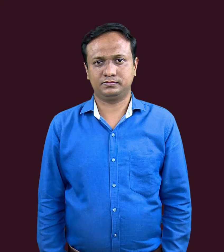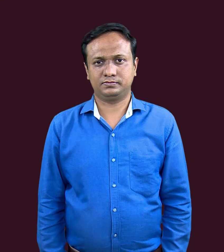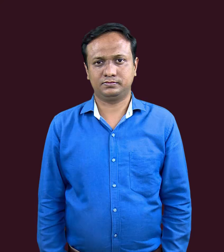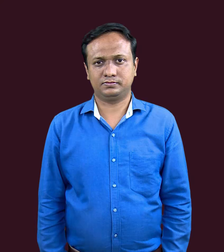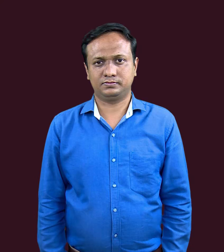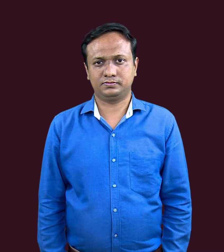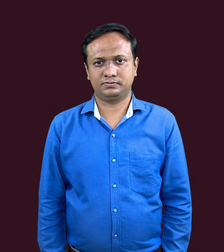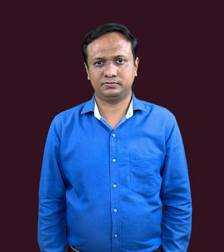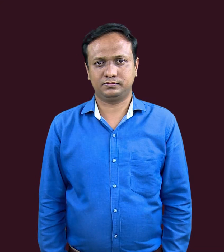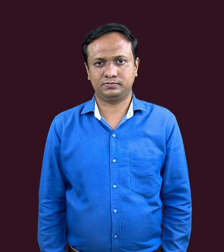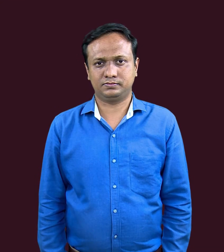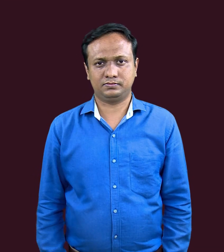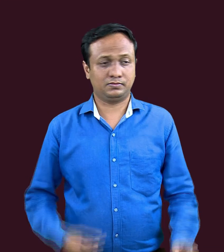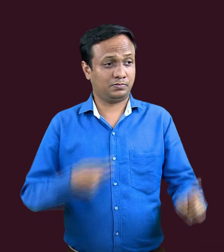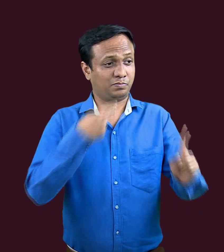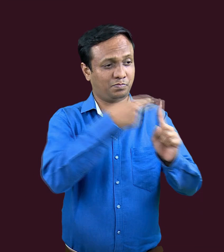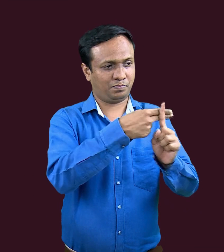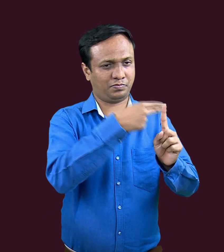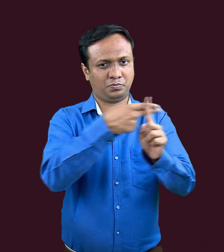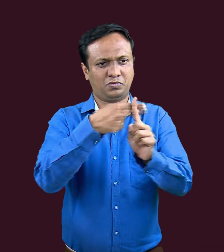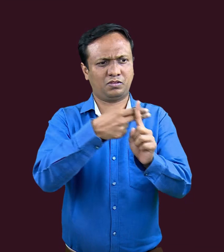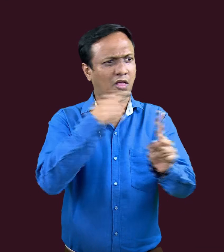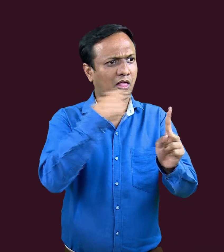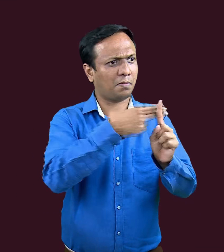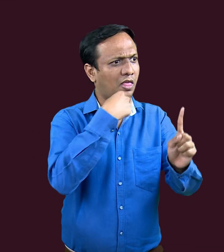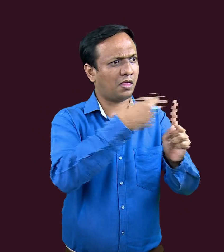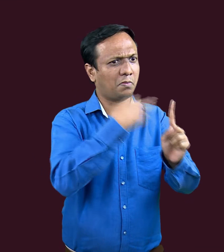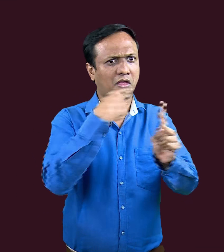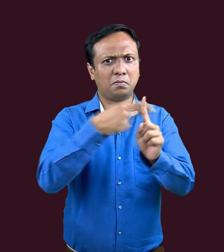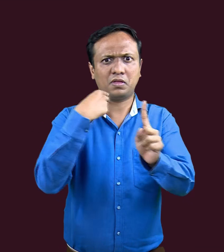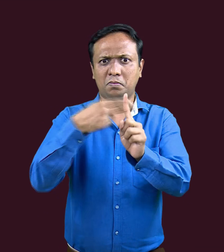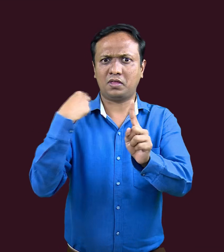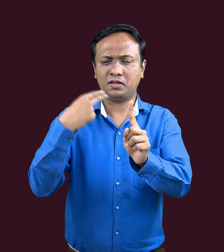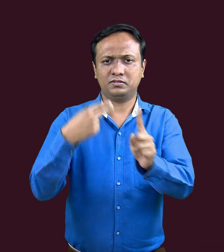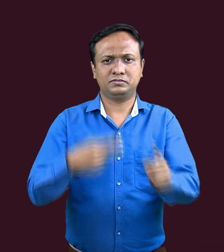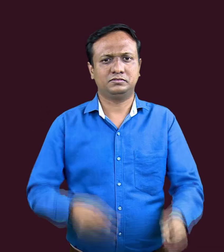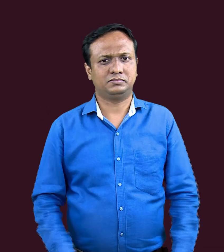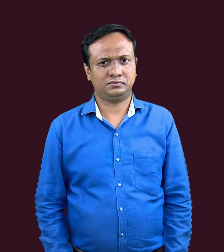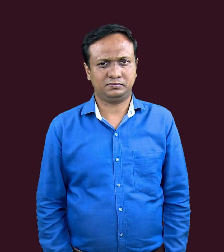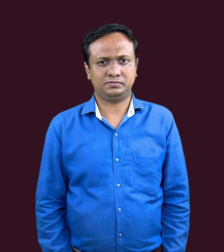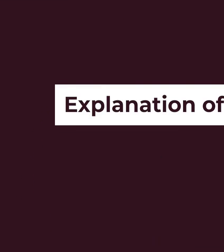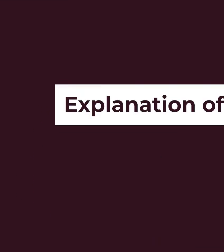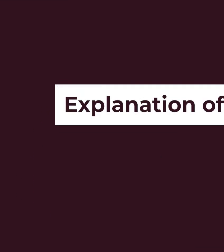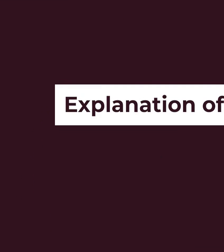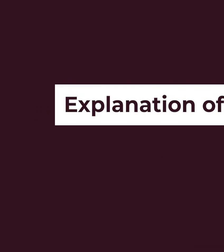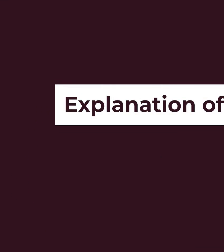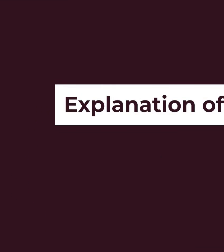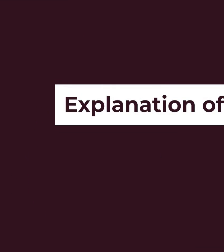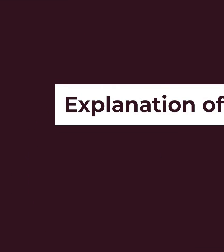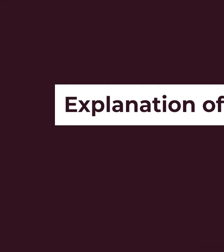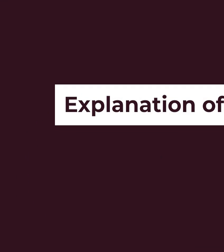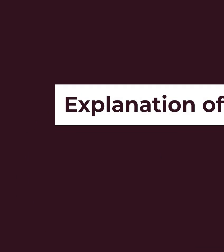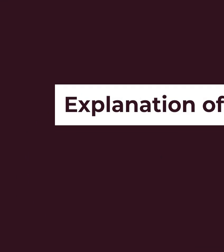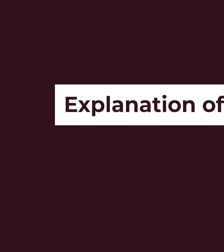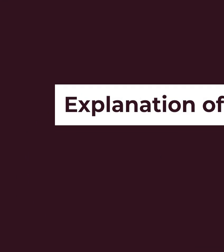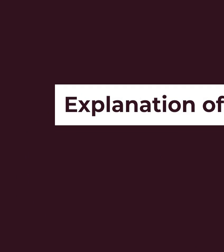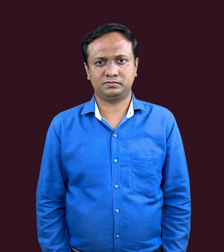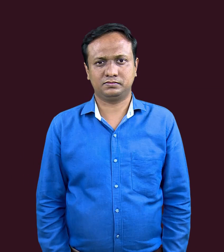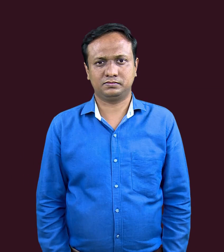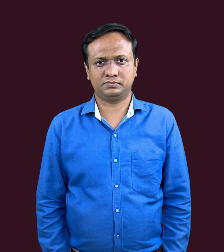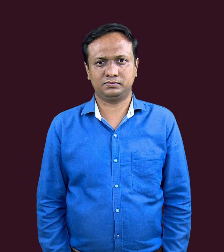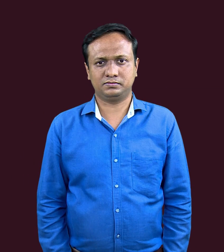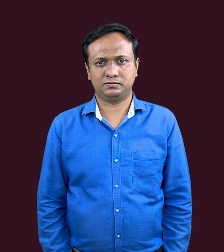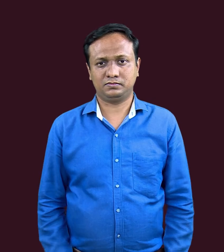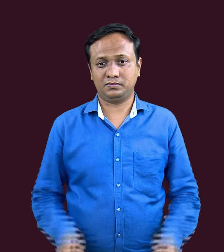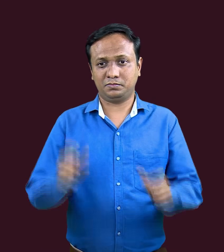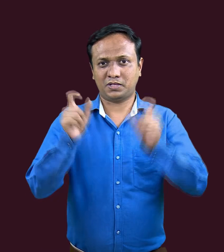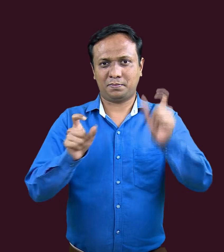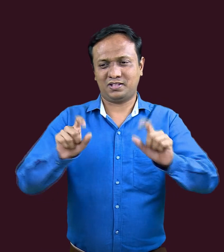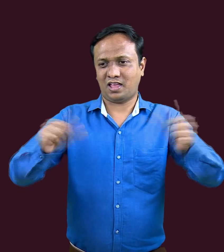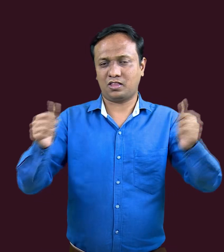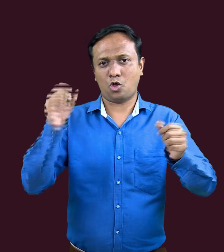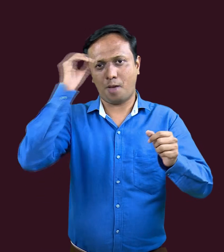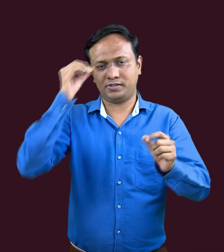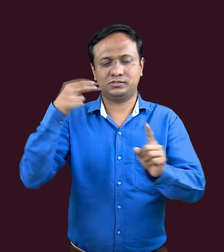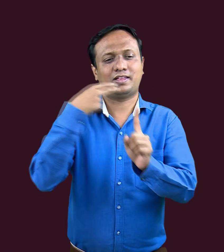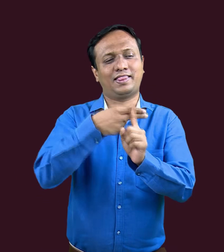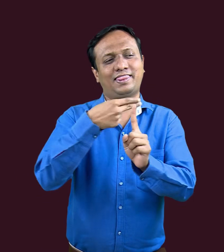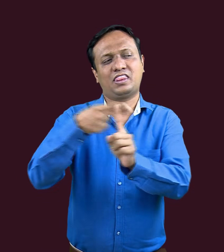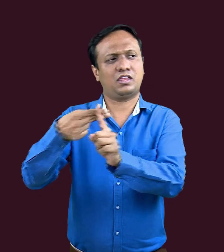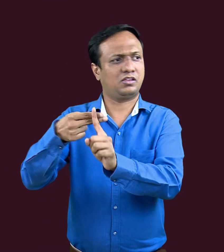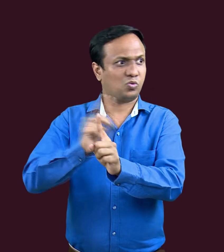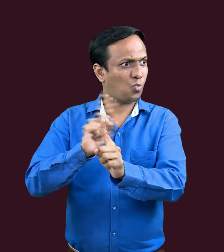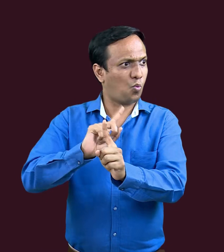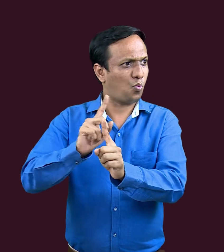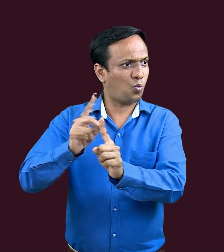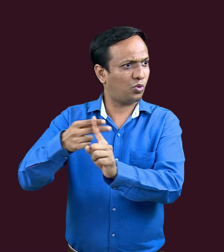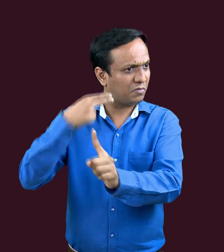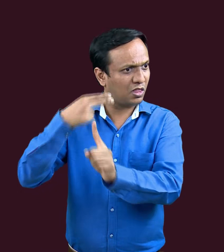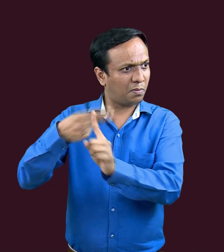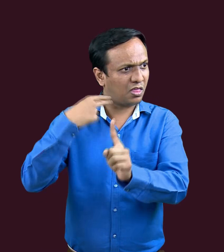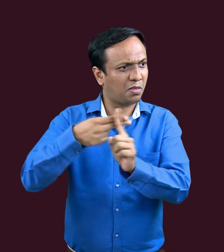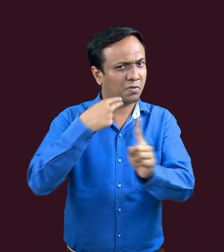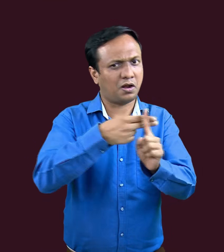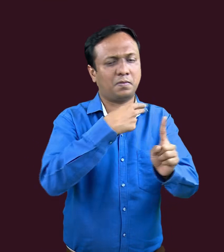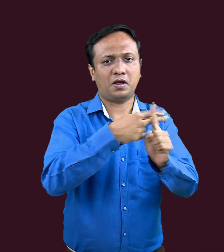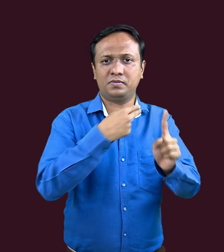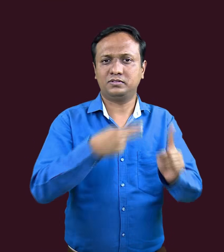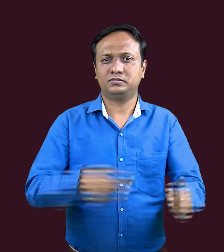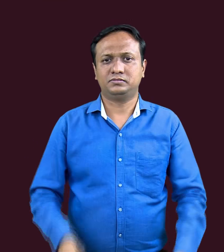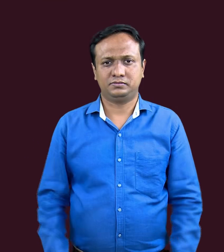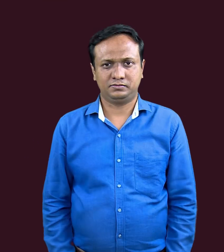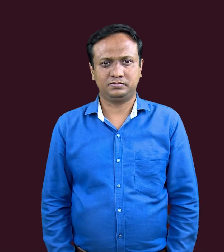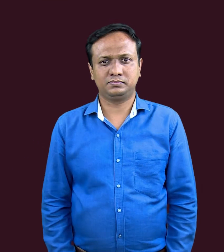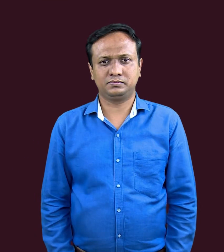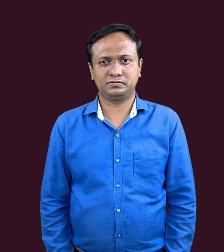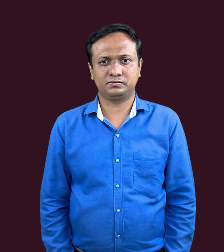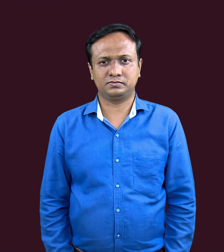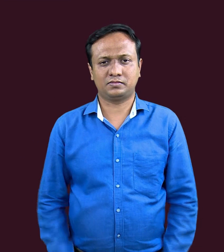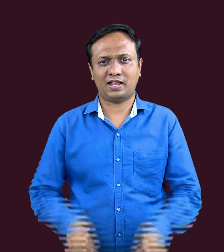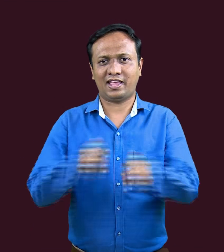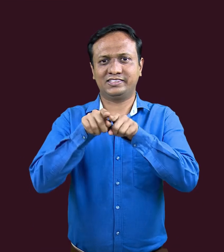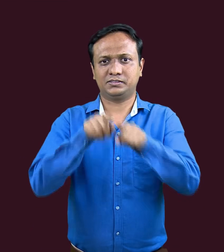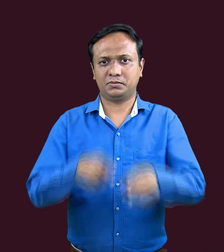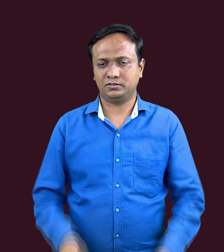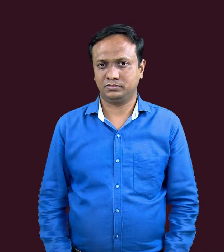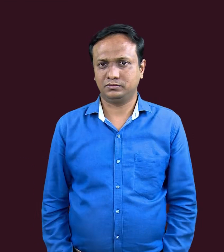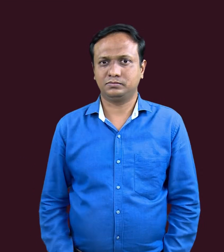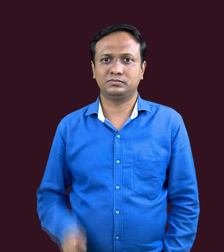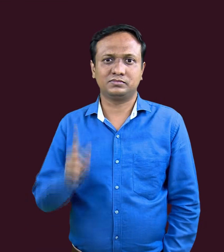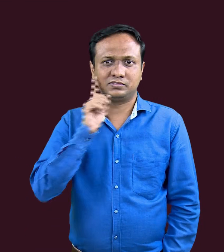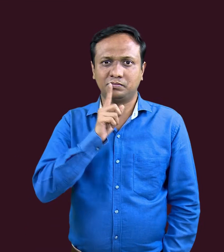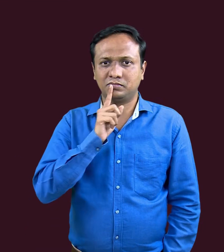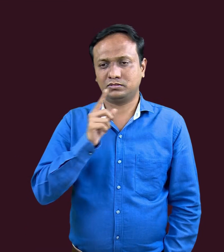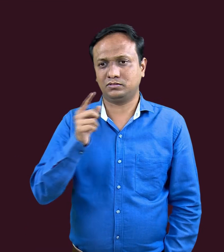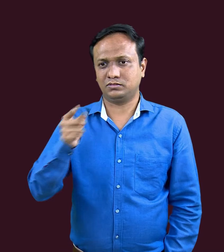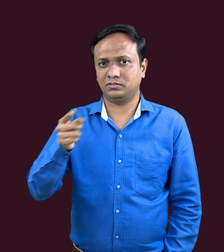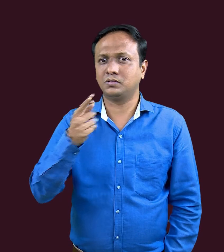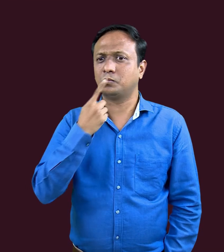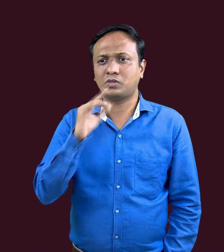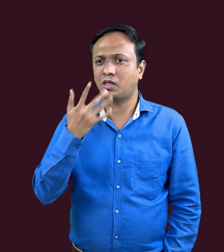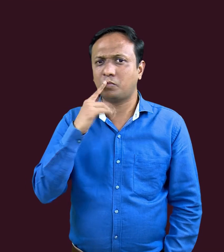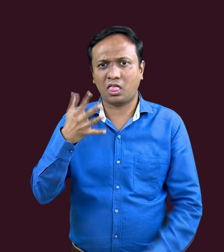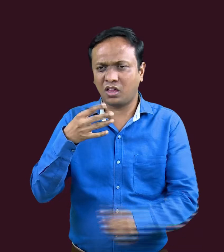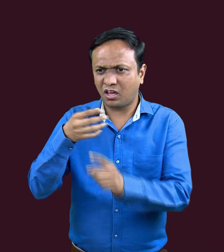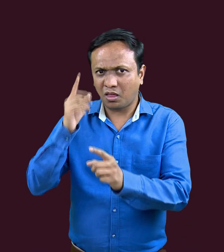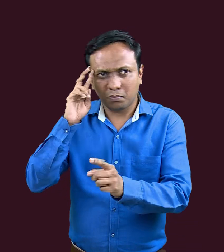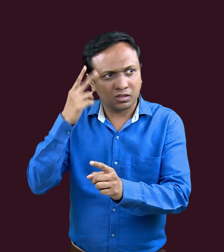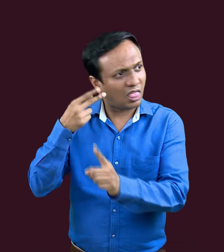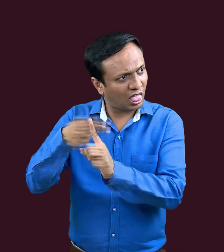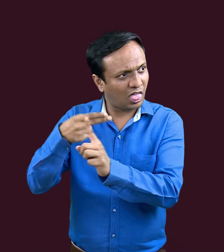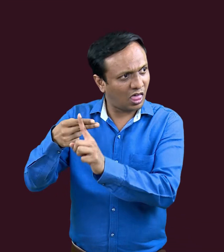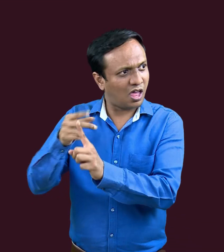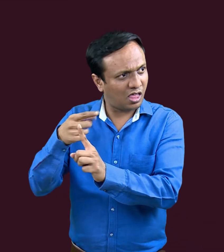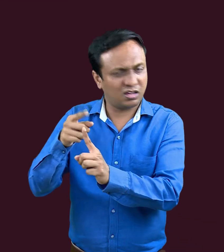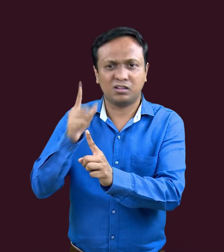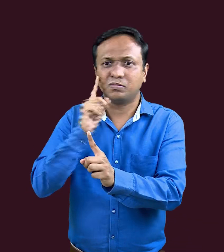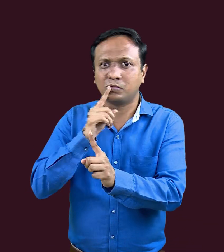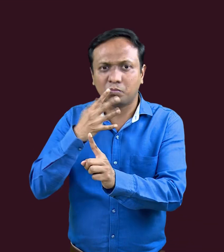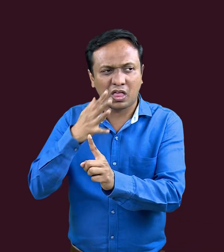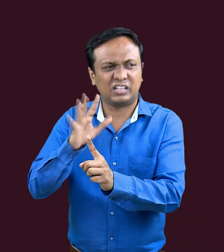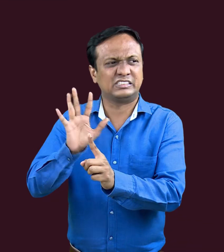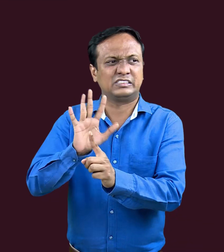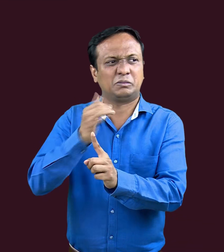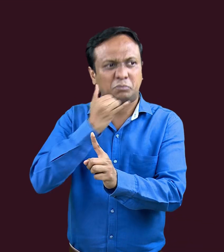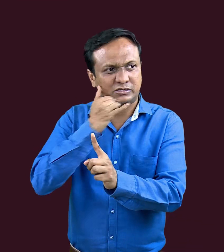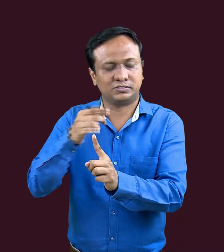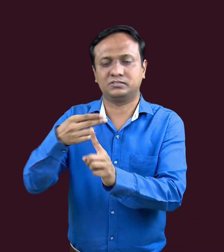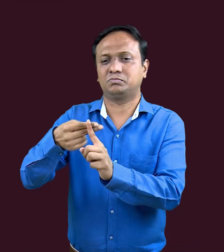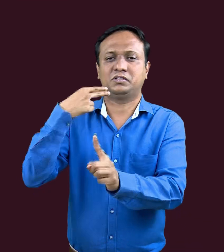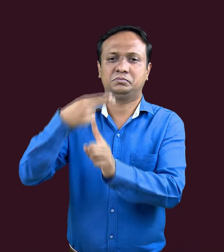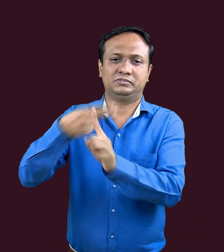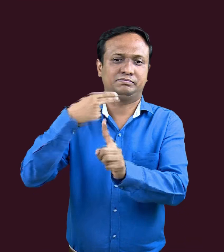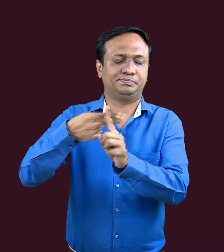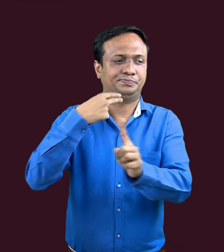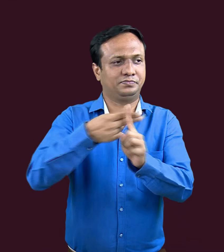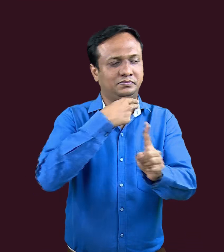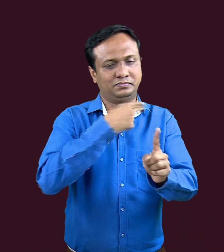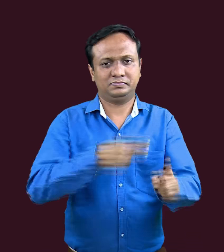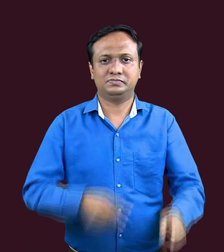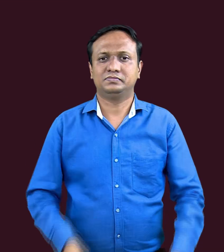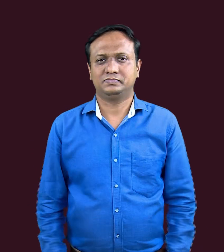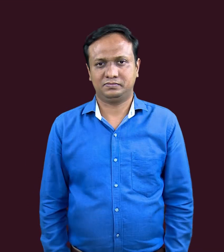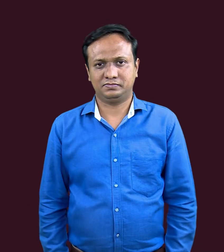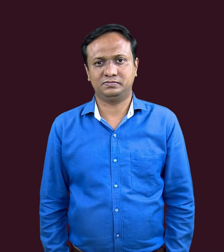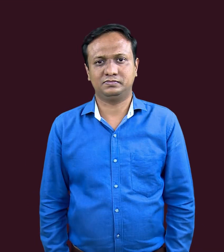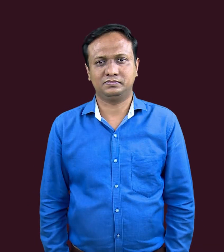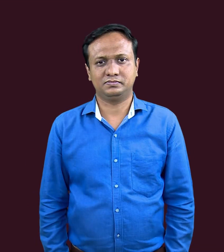Non - Judgemental